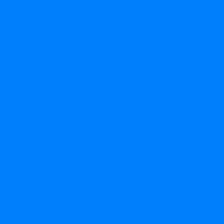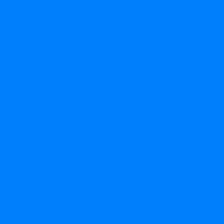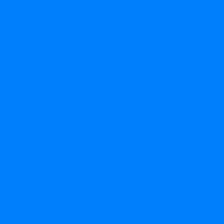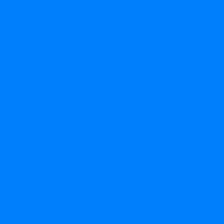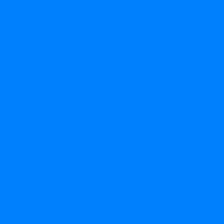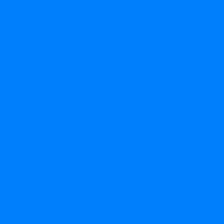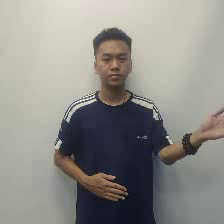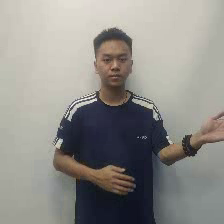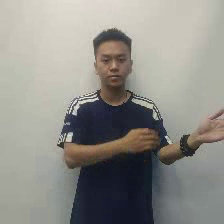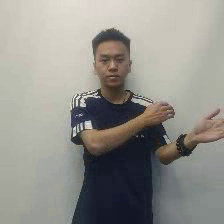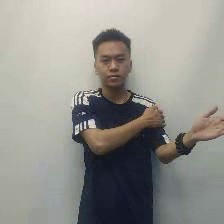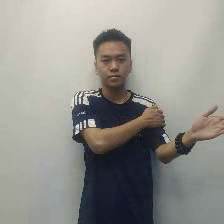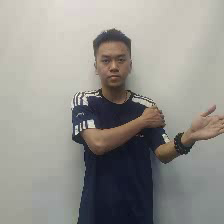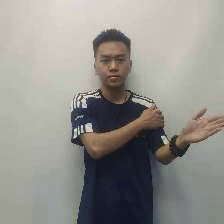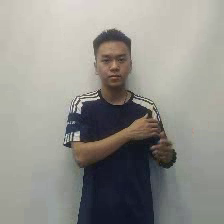Rẽ trái